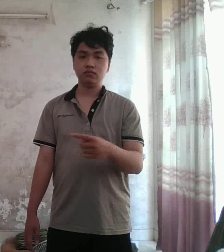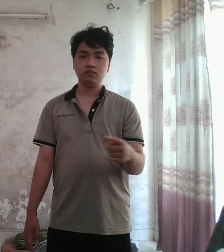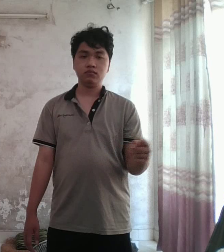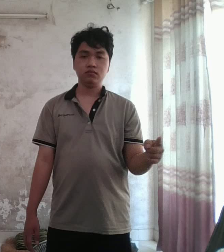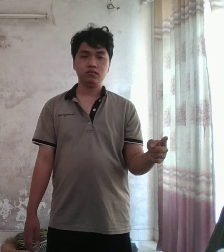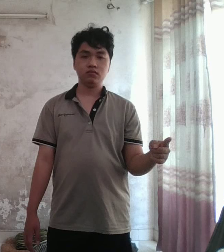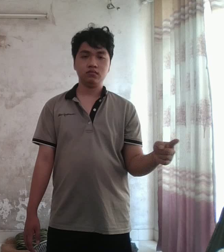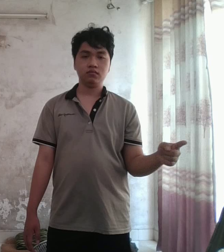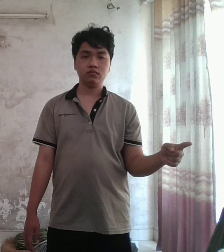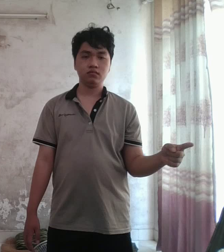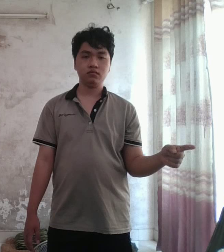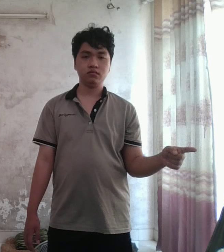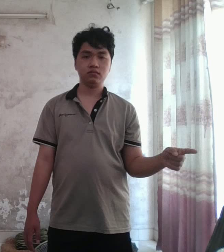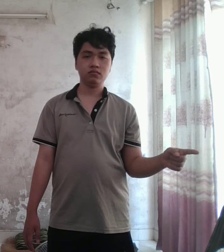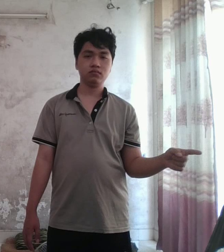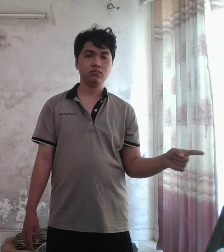cac ban